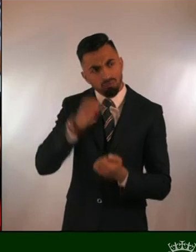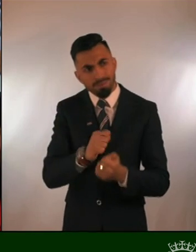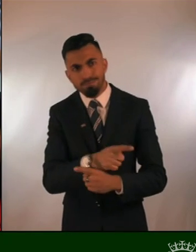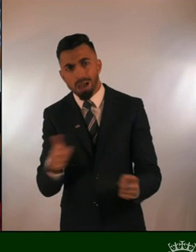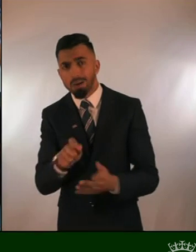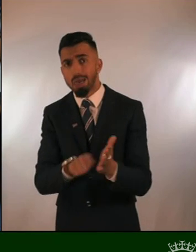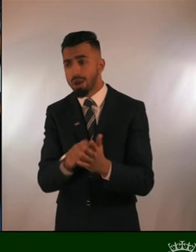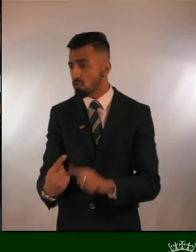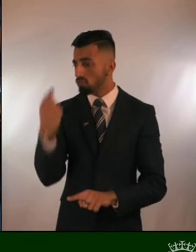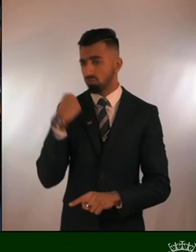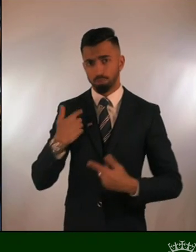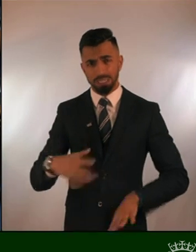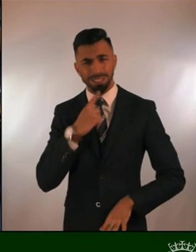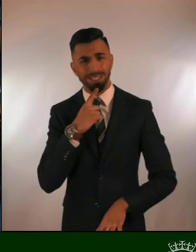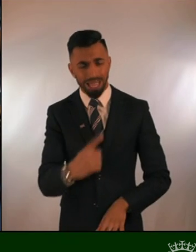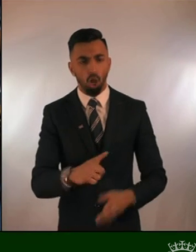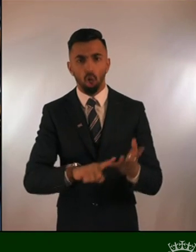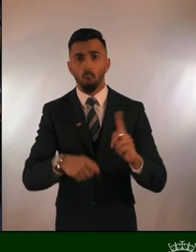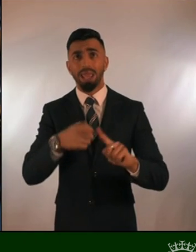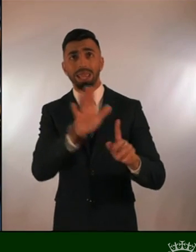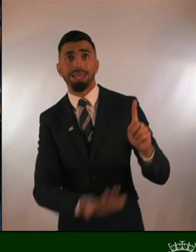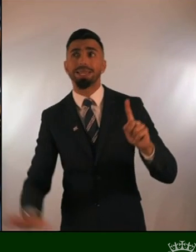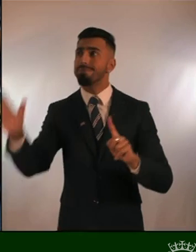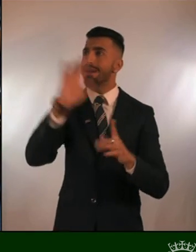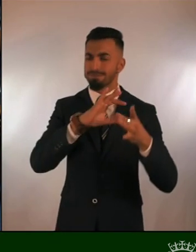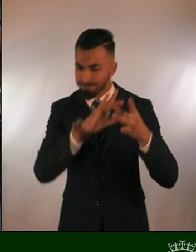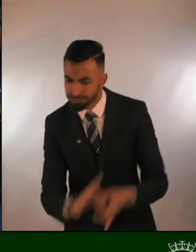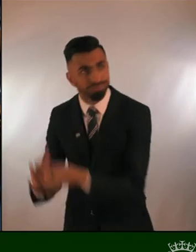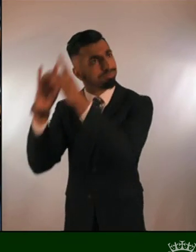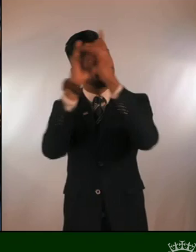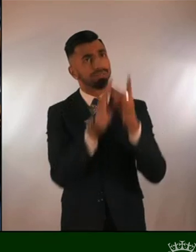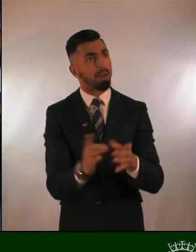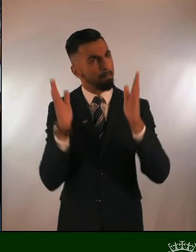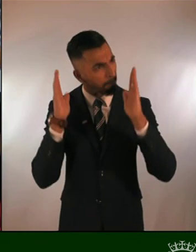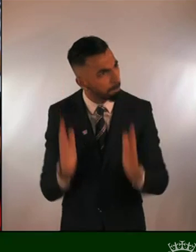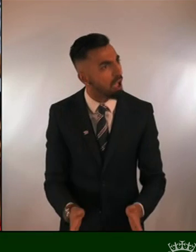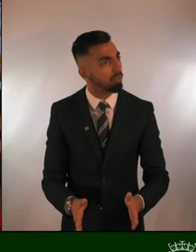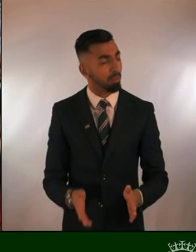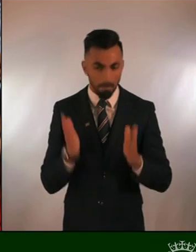While talent is evenly spread, opportunity is not, and we need to fix that.